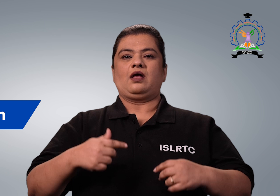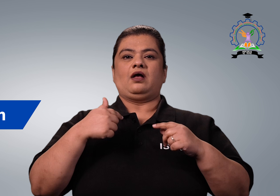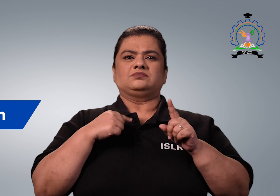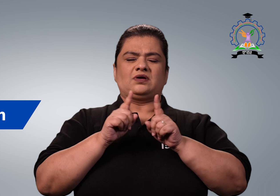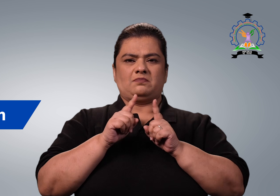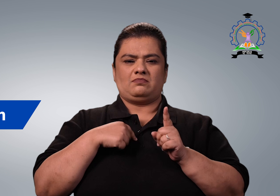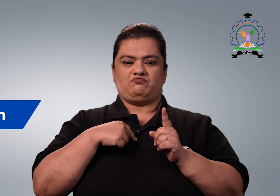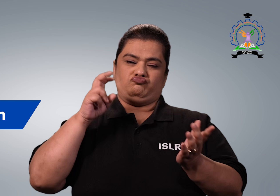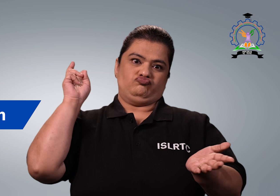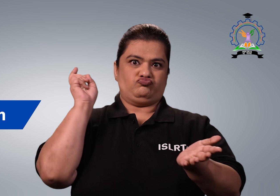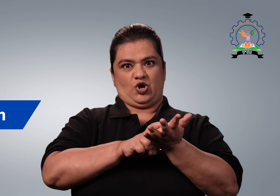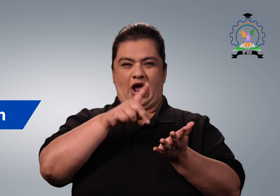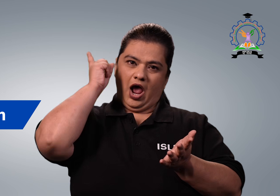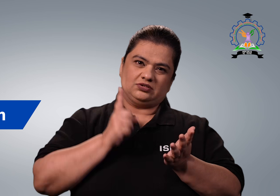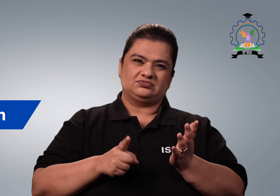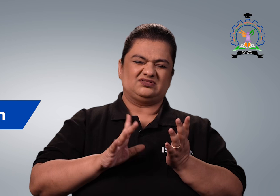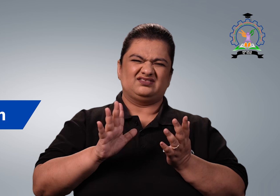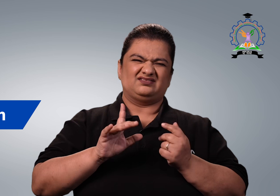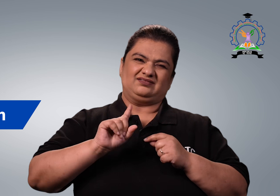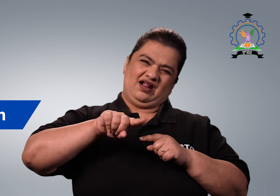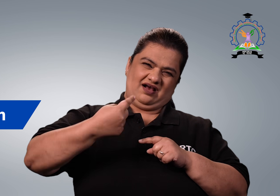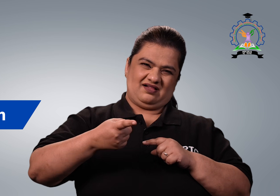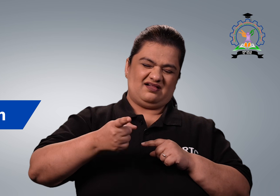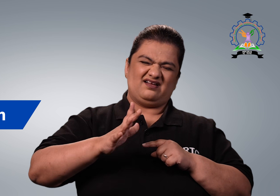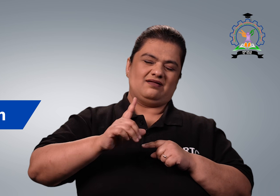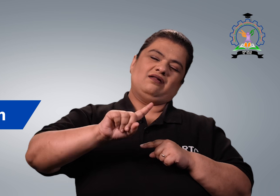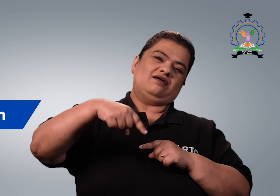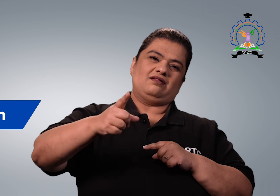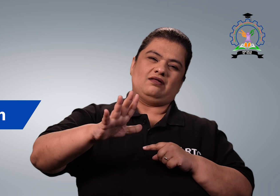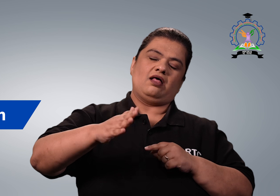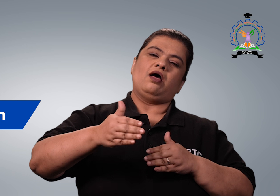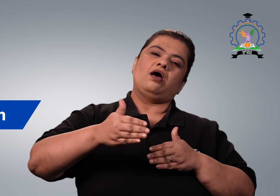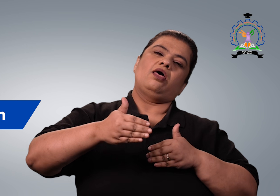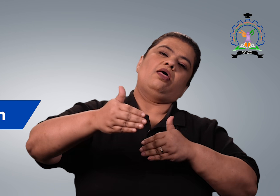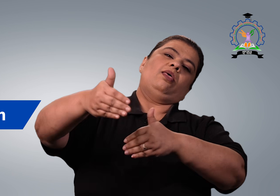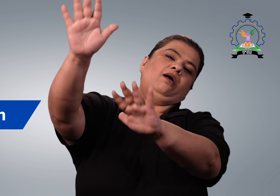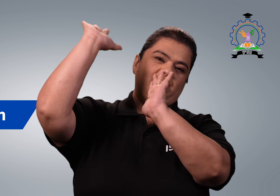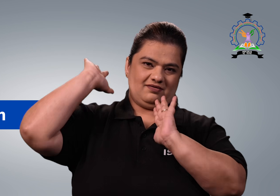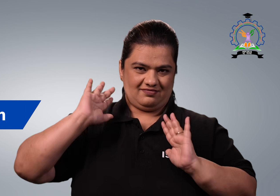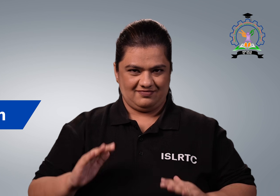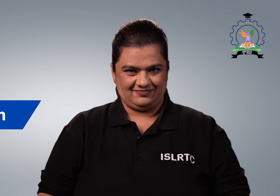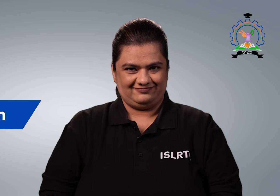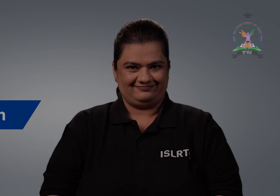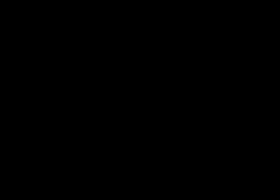It is the act of delaying or putting off tasks, like booking tickets until tomorrow.